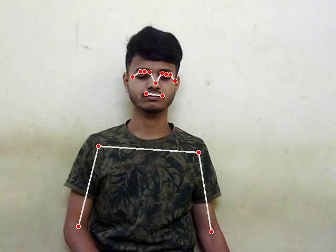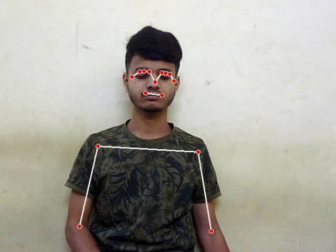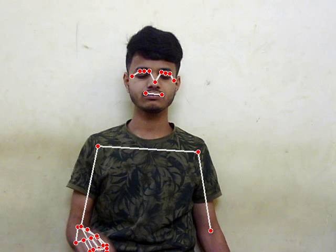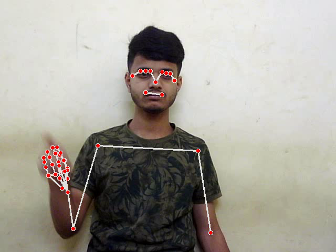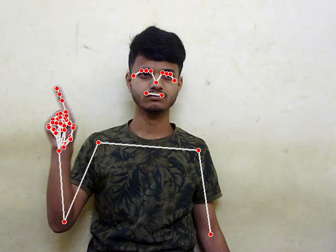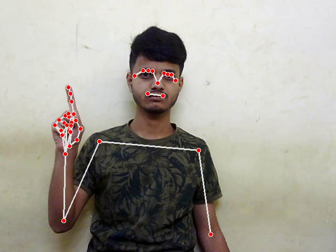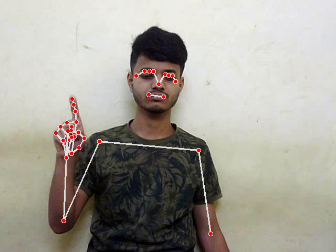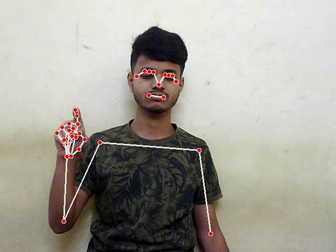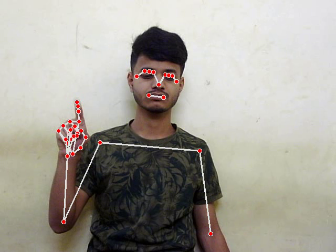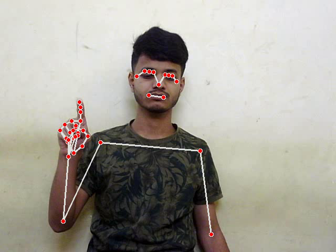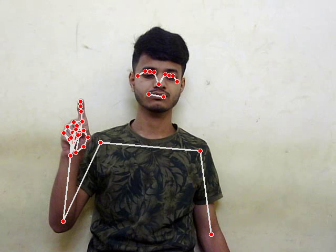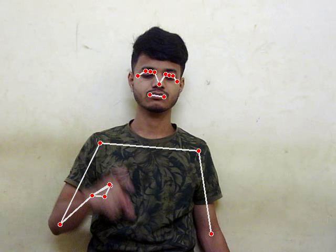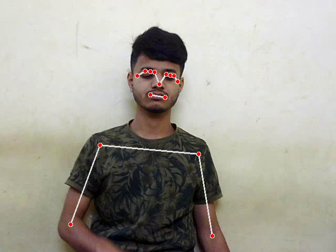need